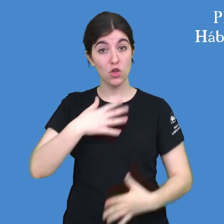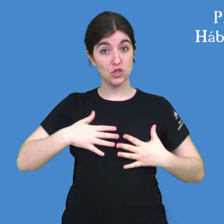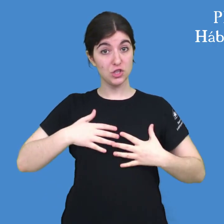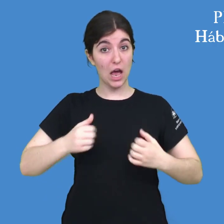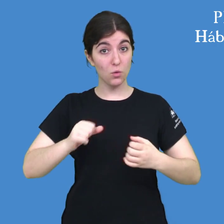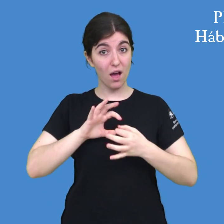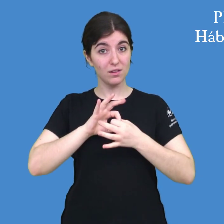sano